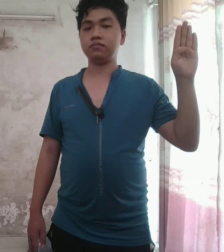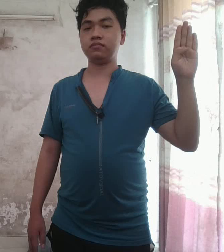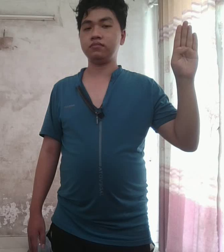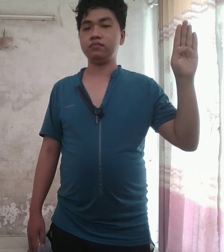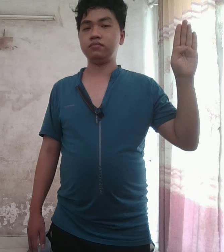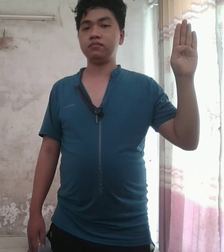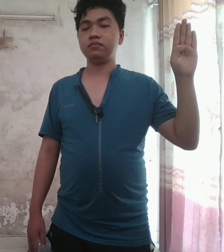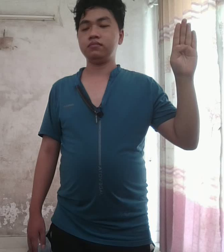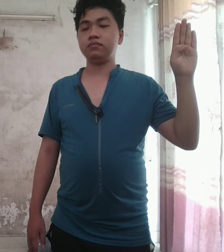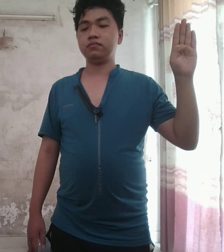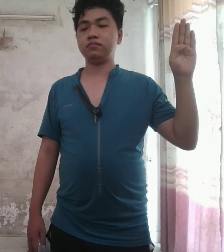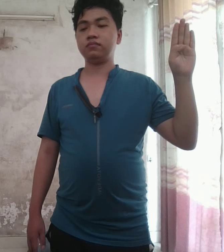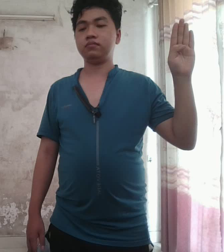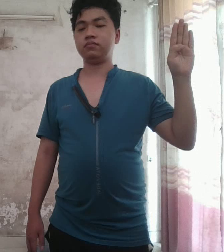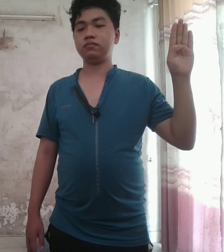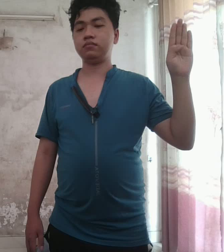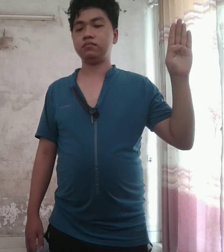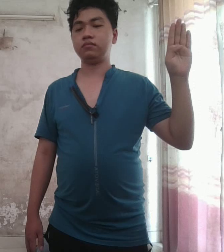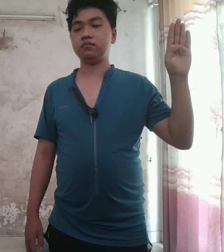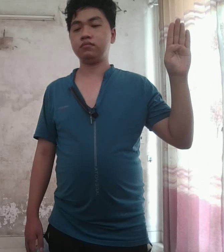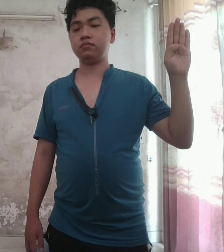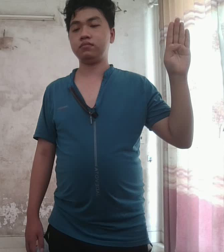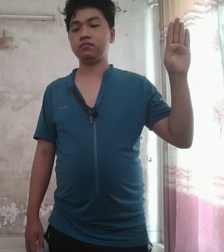b